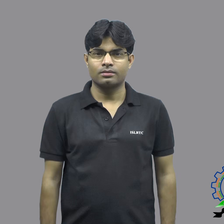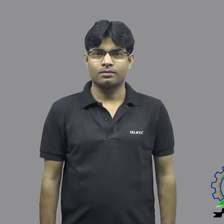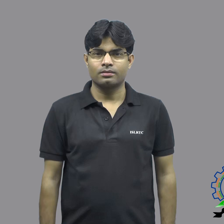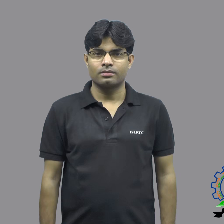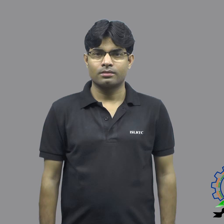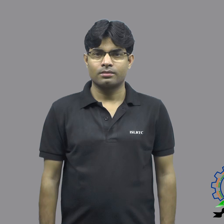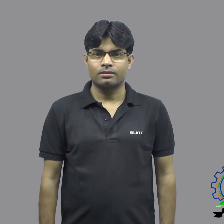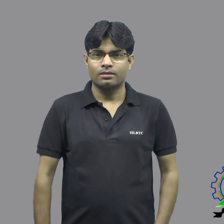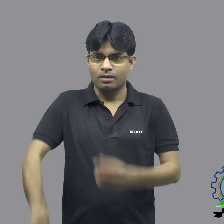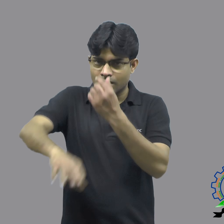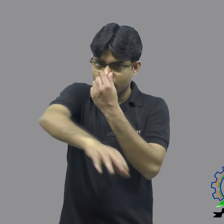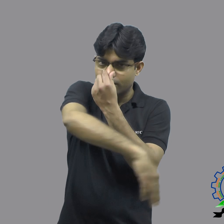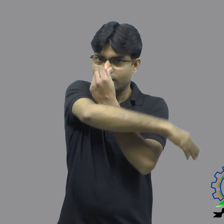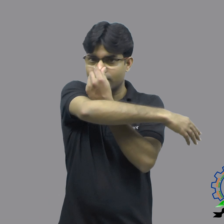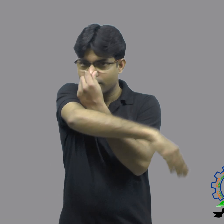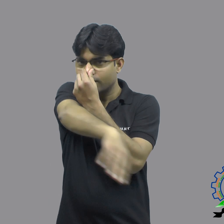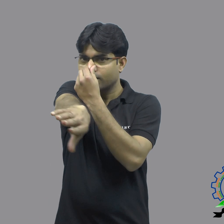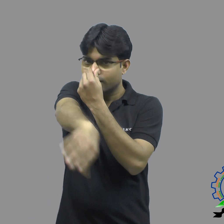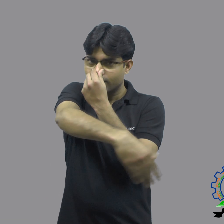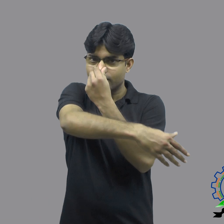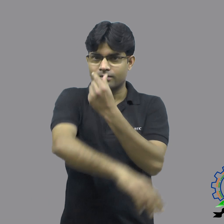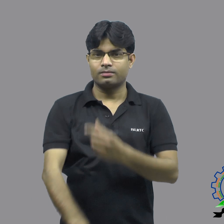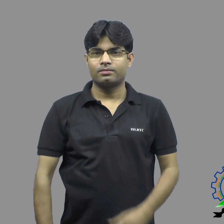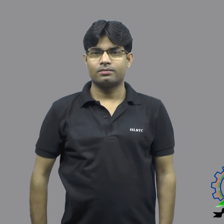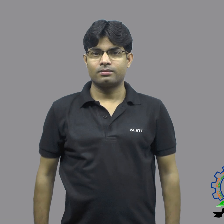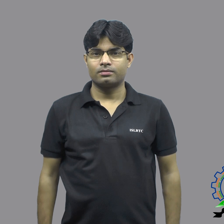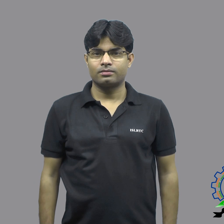Elephant